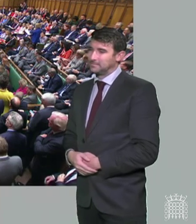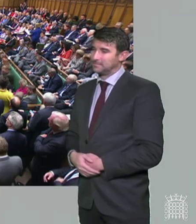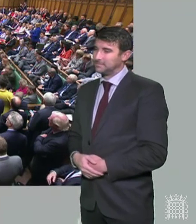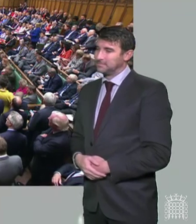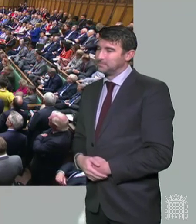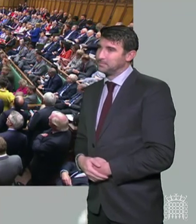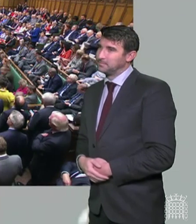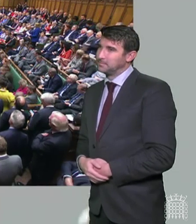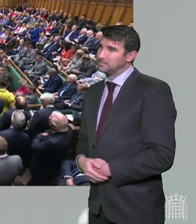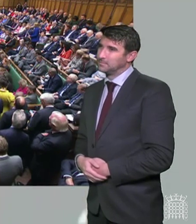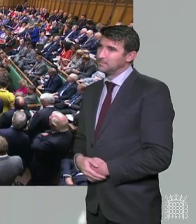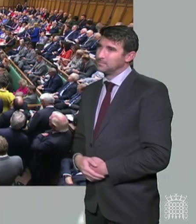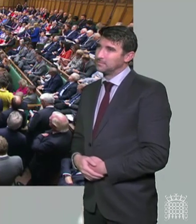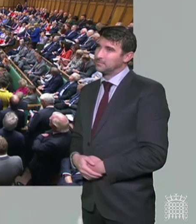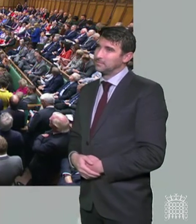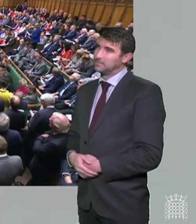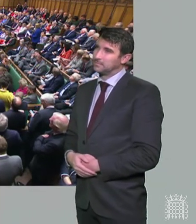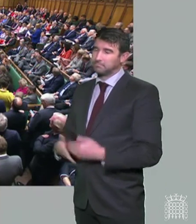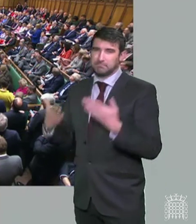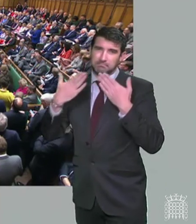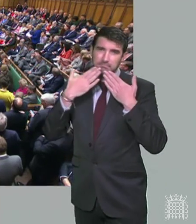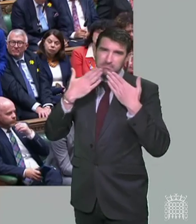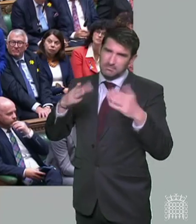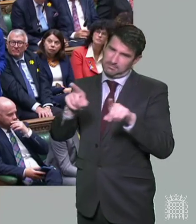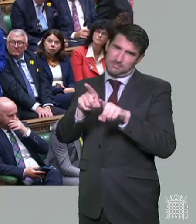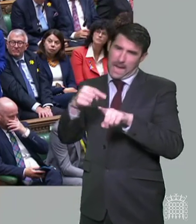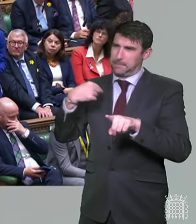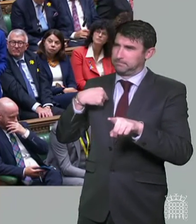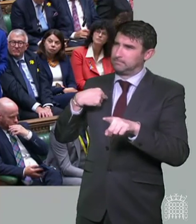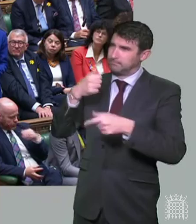I, too, welcome the Prime Minister to her new post.